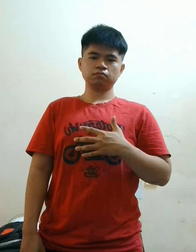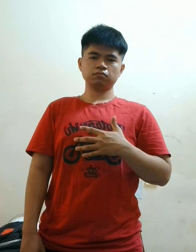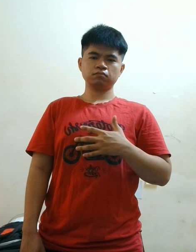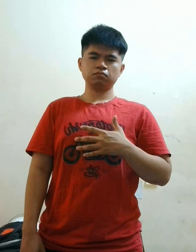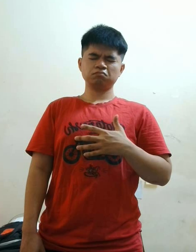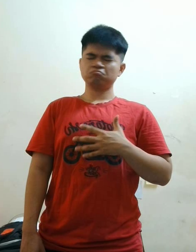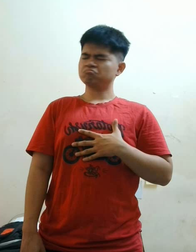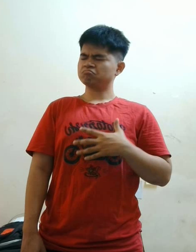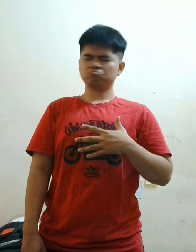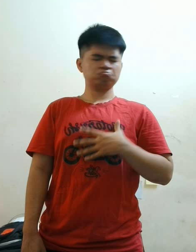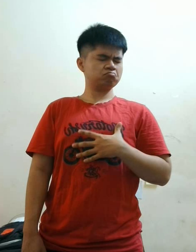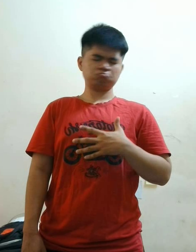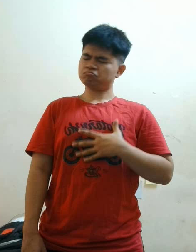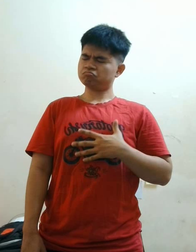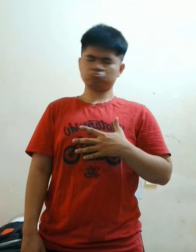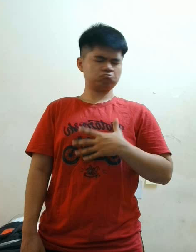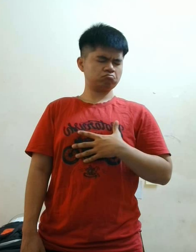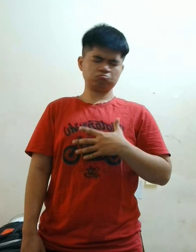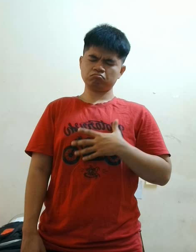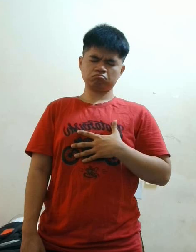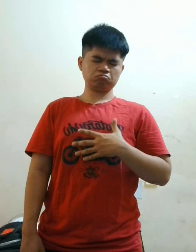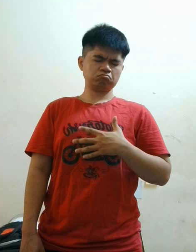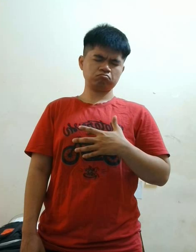khong thich